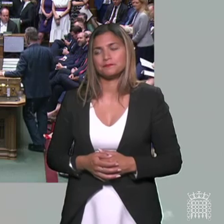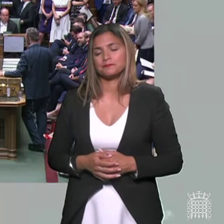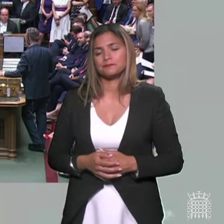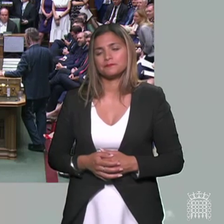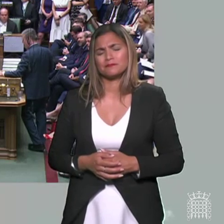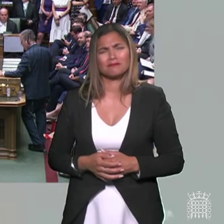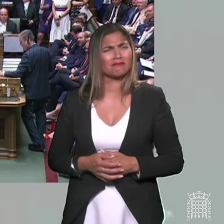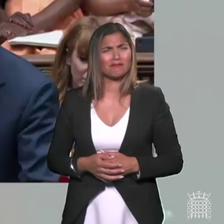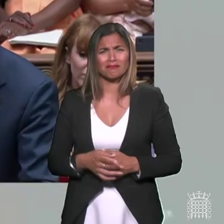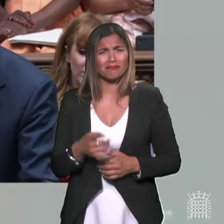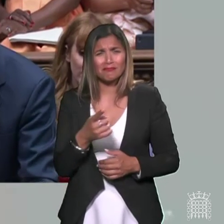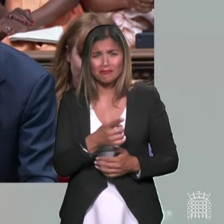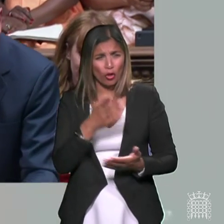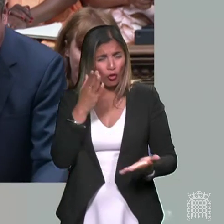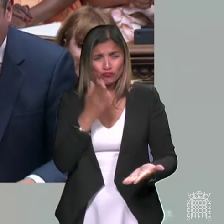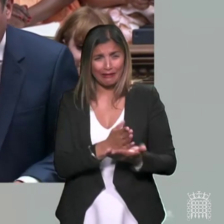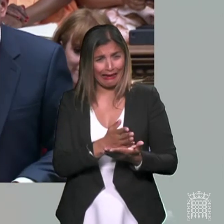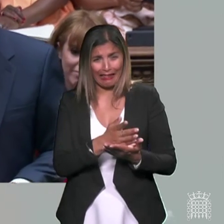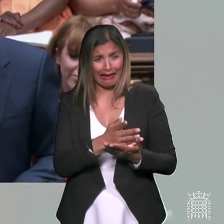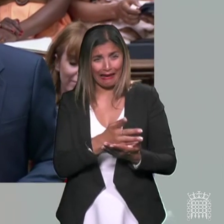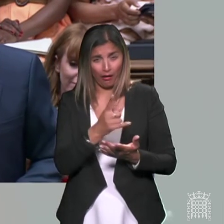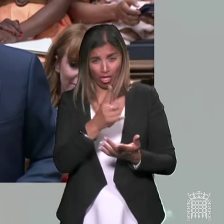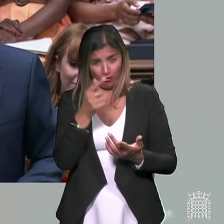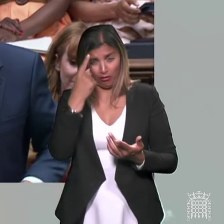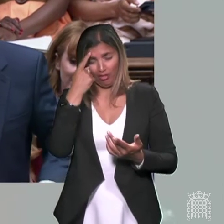Totally deluded to the bitter end.